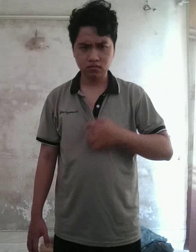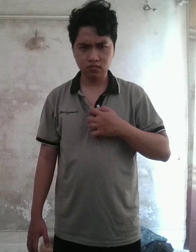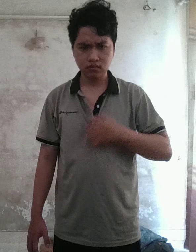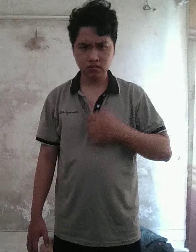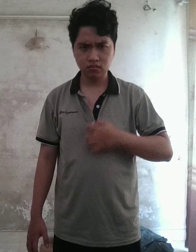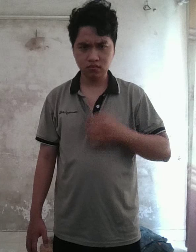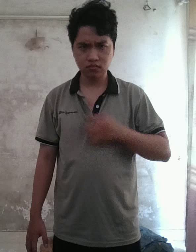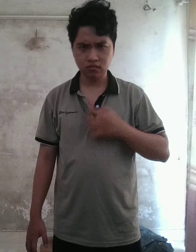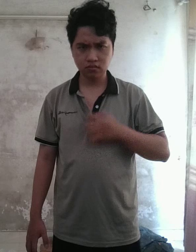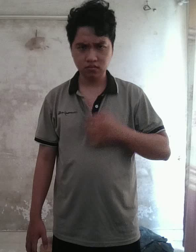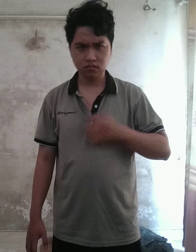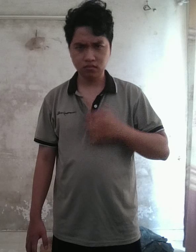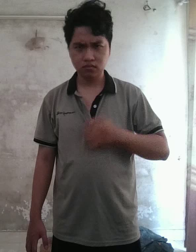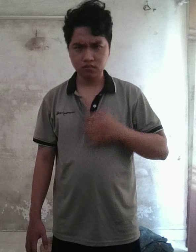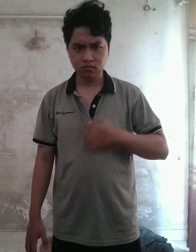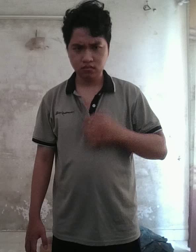ghen